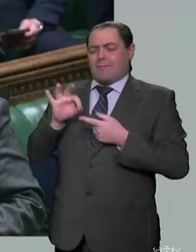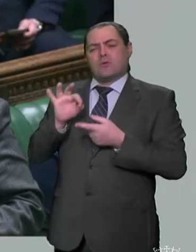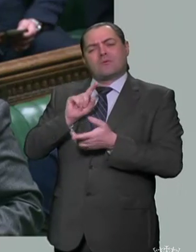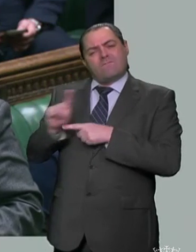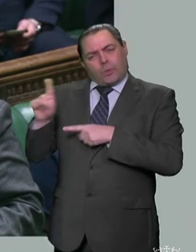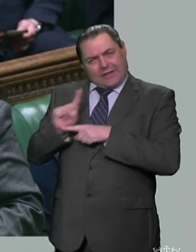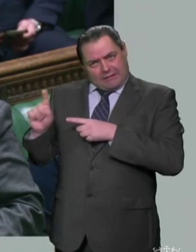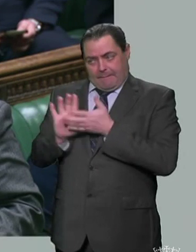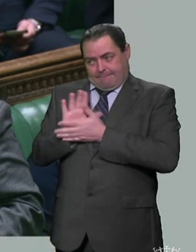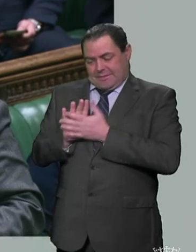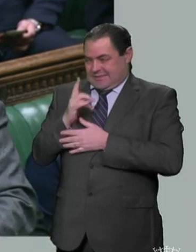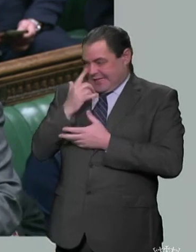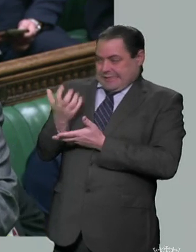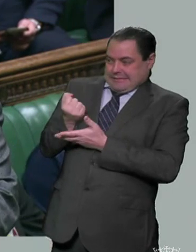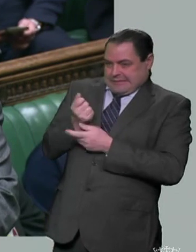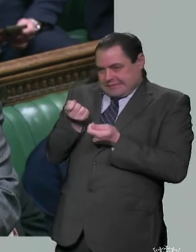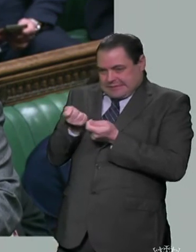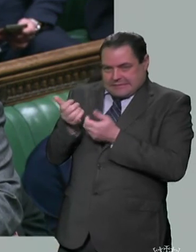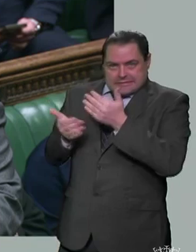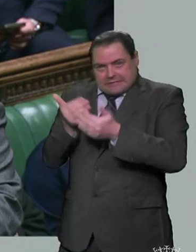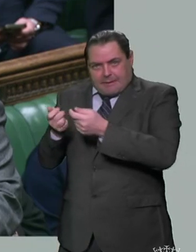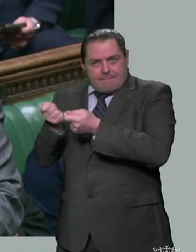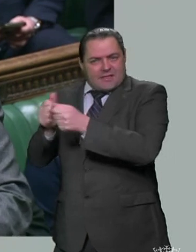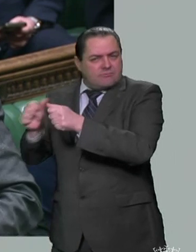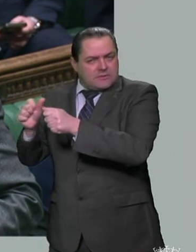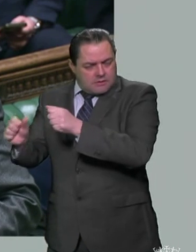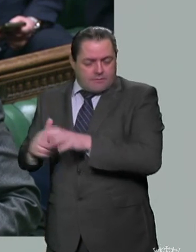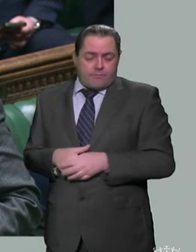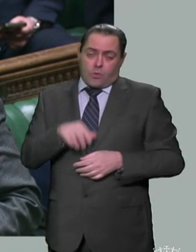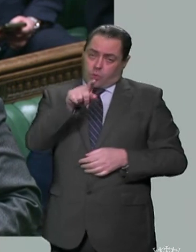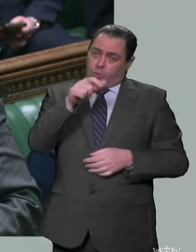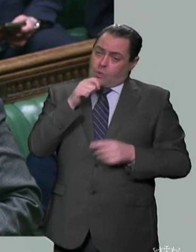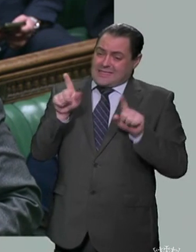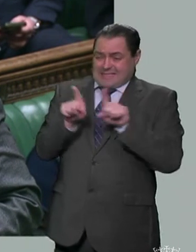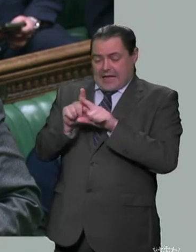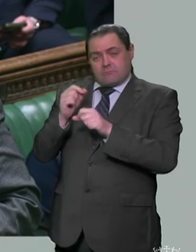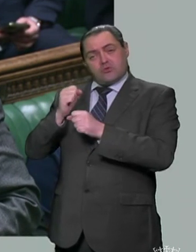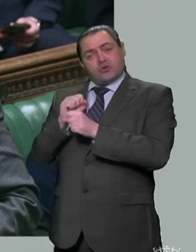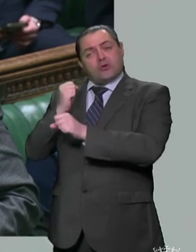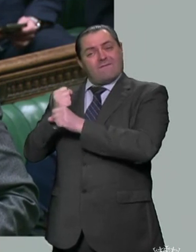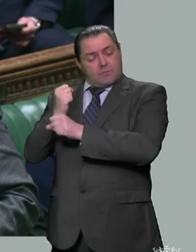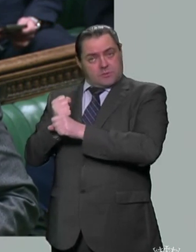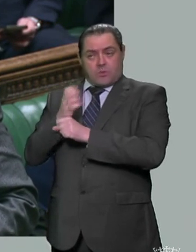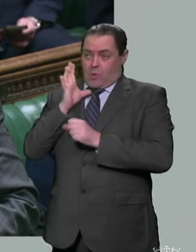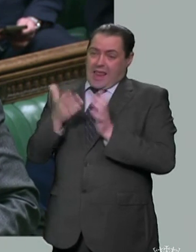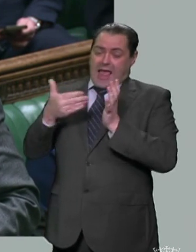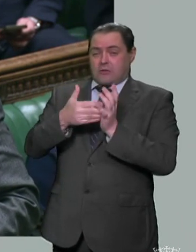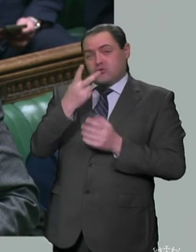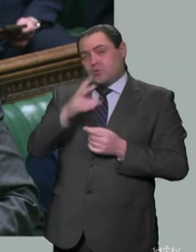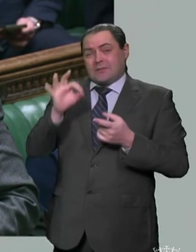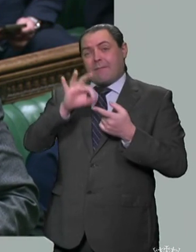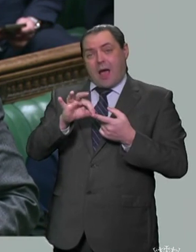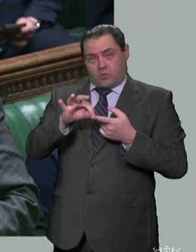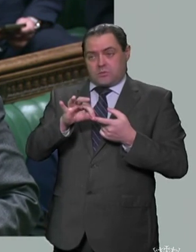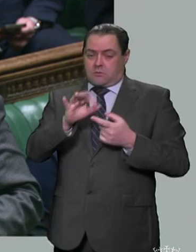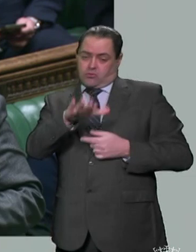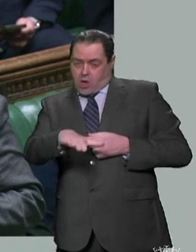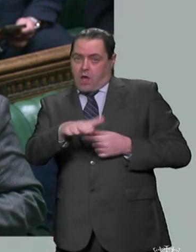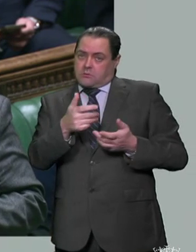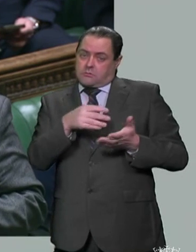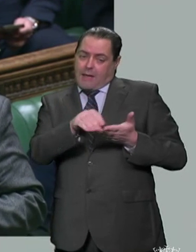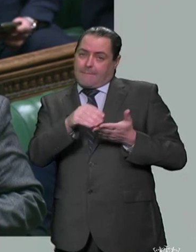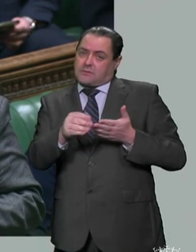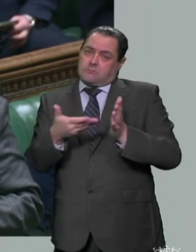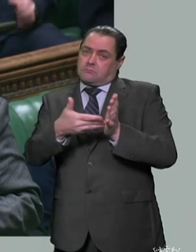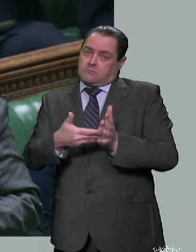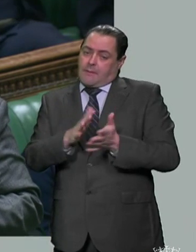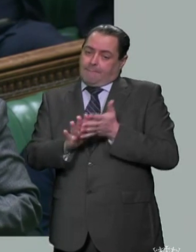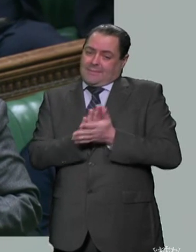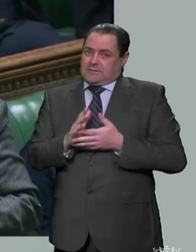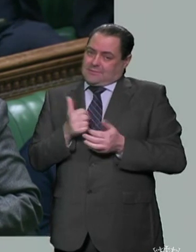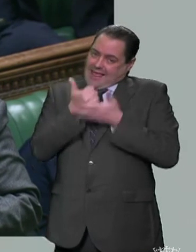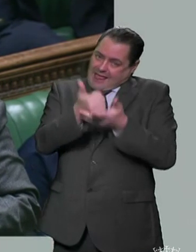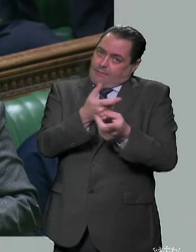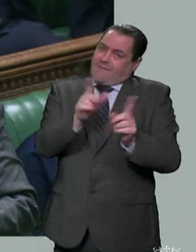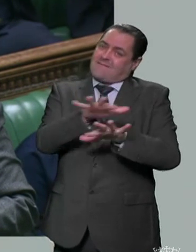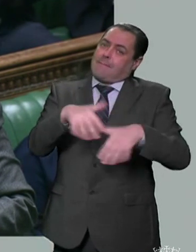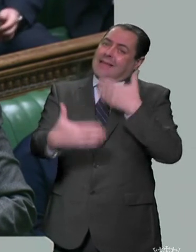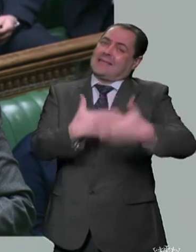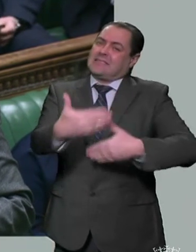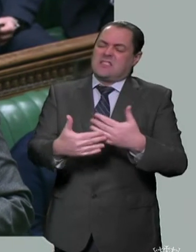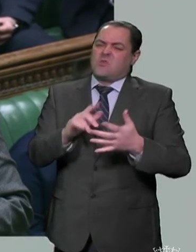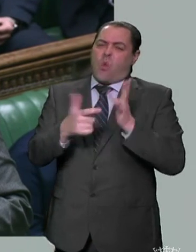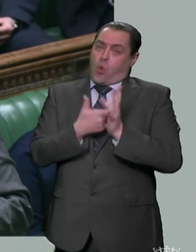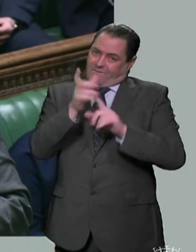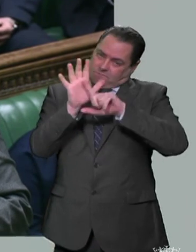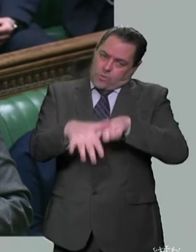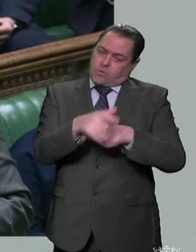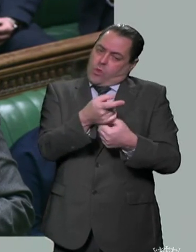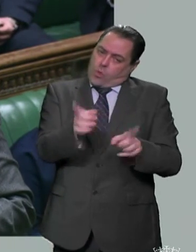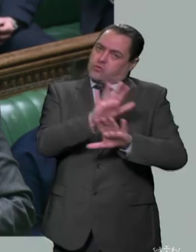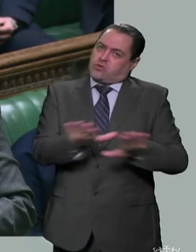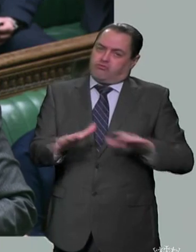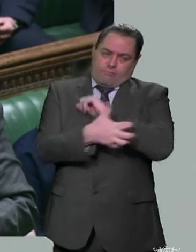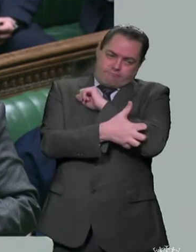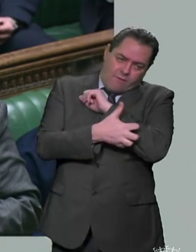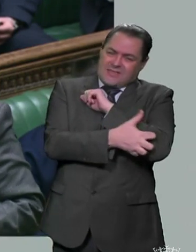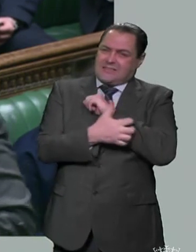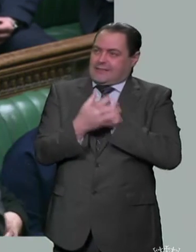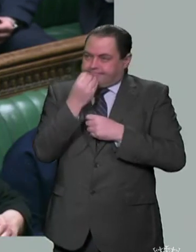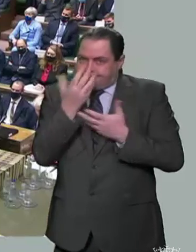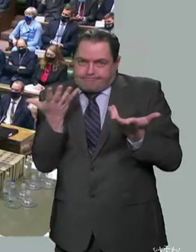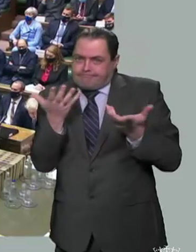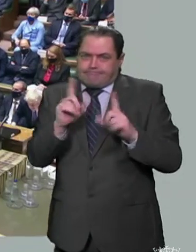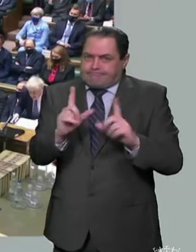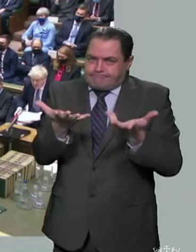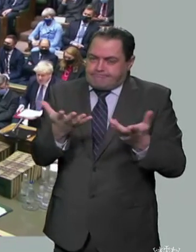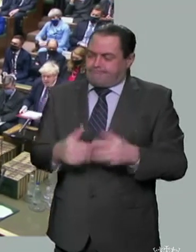I ask the Prime Minister this: will he match the Scottish Government and introduce a £20 child payment across the UK, or will the Tories push hundreds of thousands of children into poverty as a direct result of his policies?